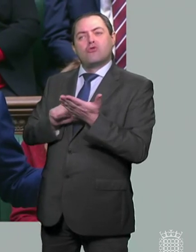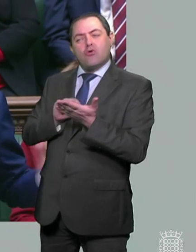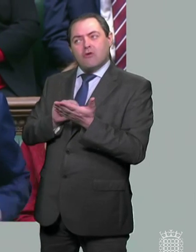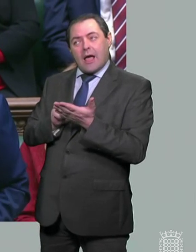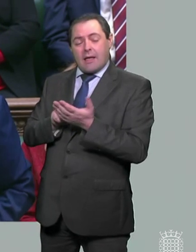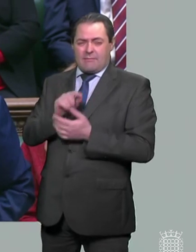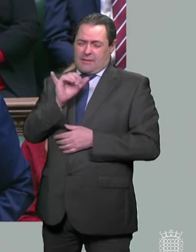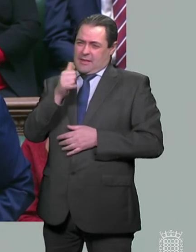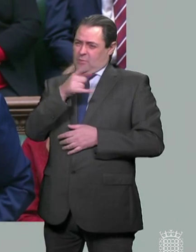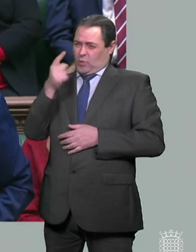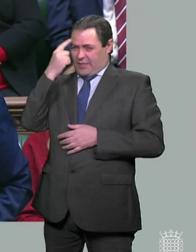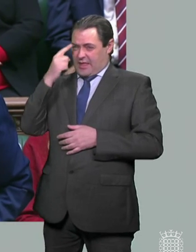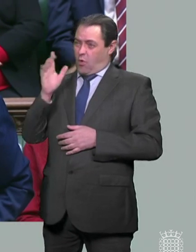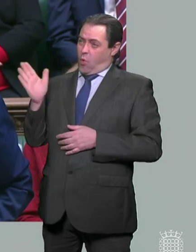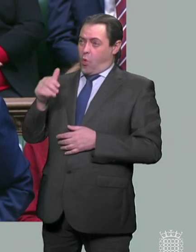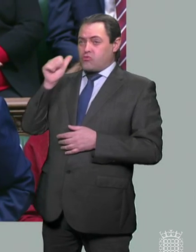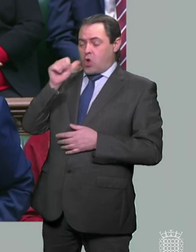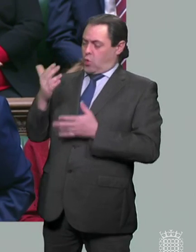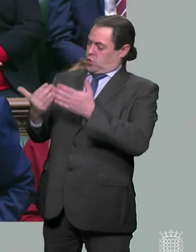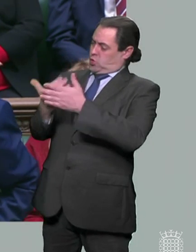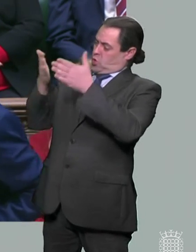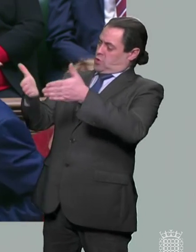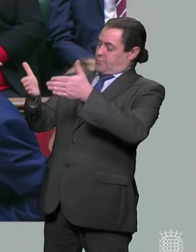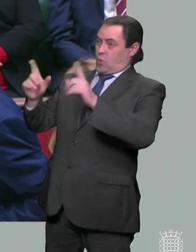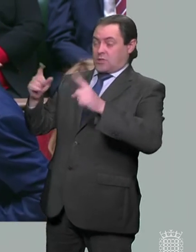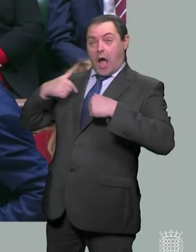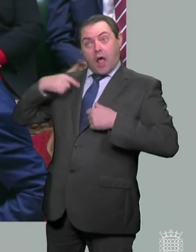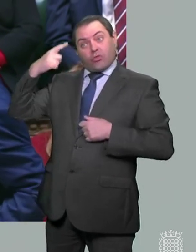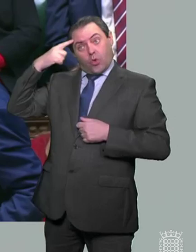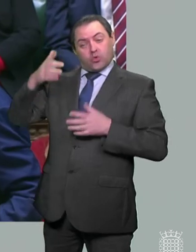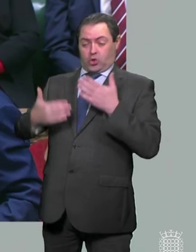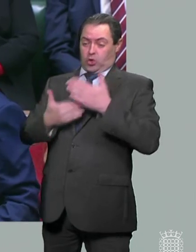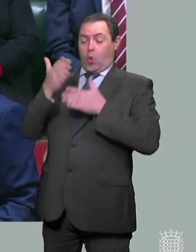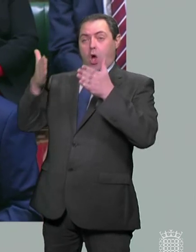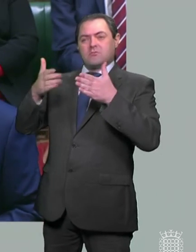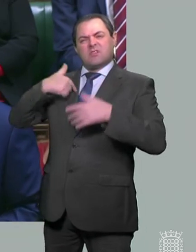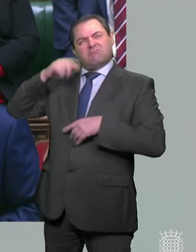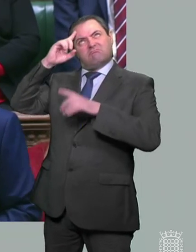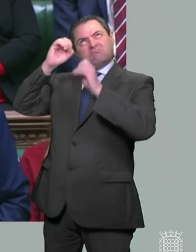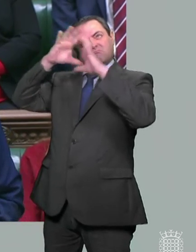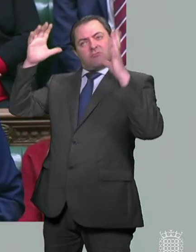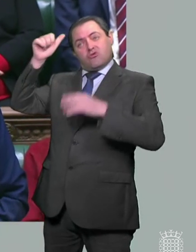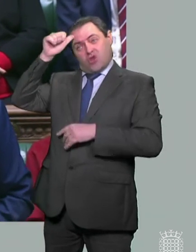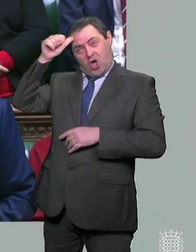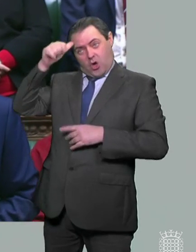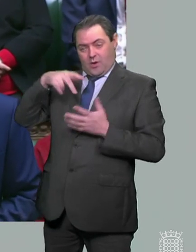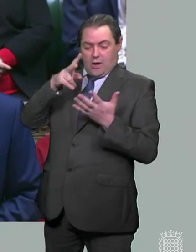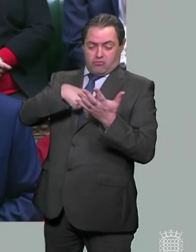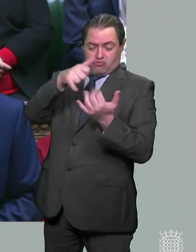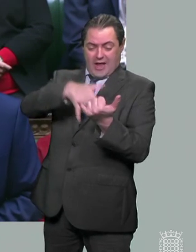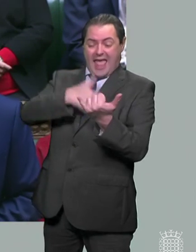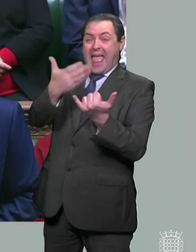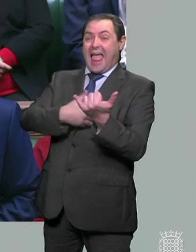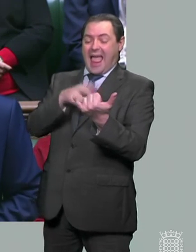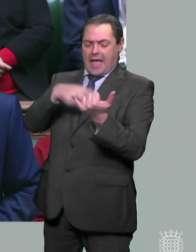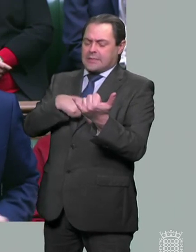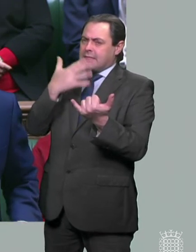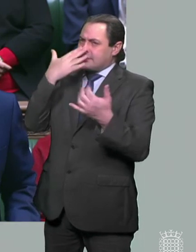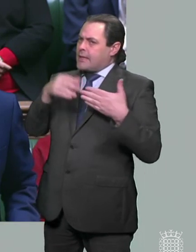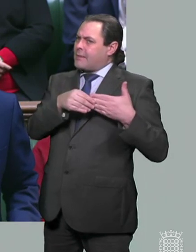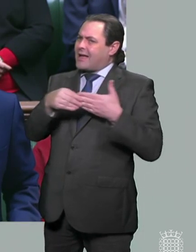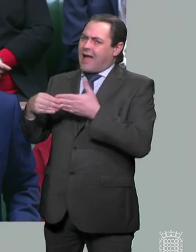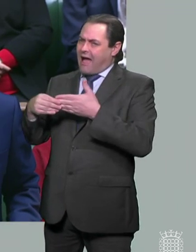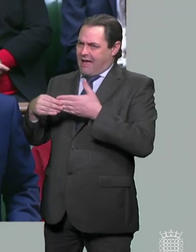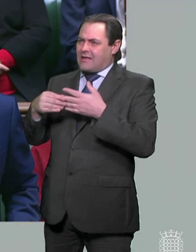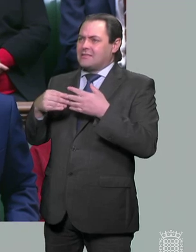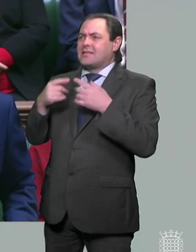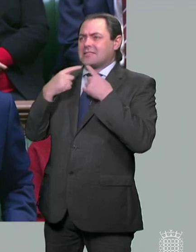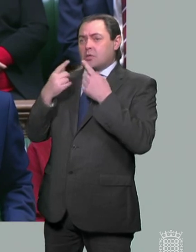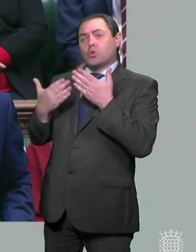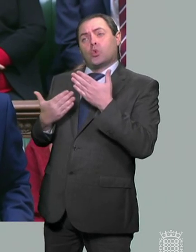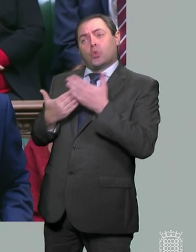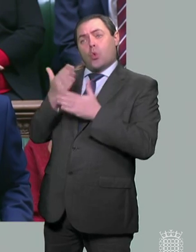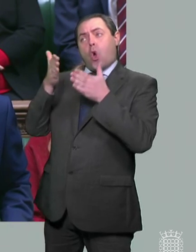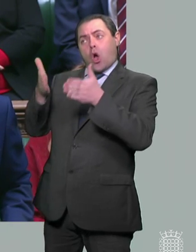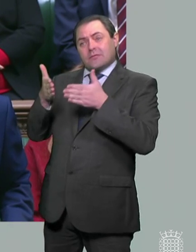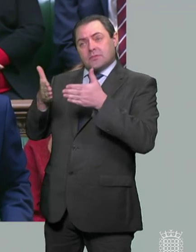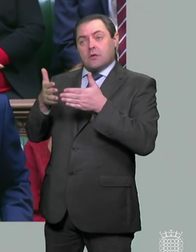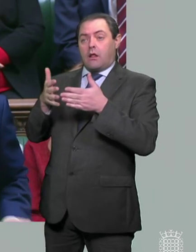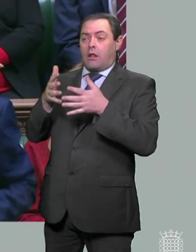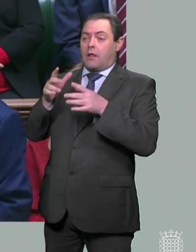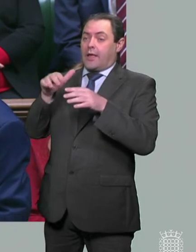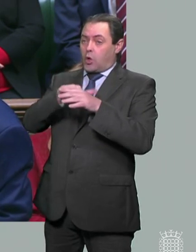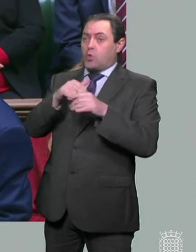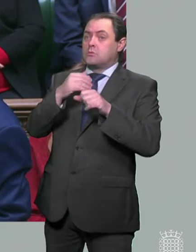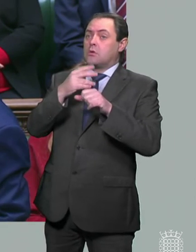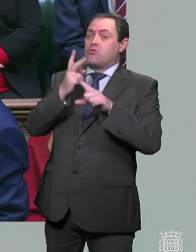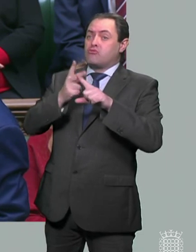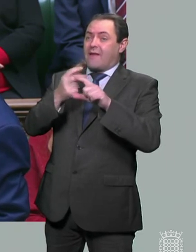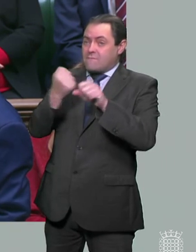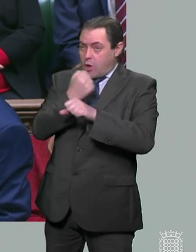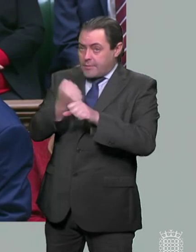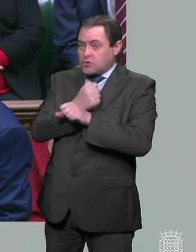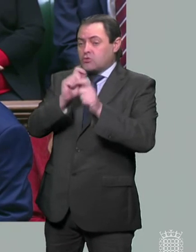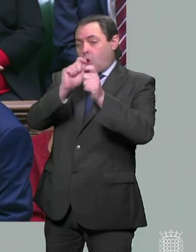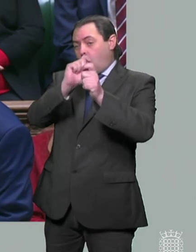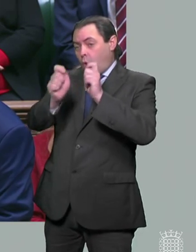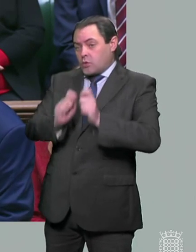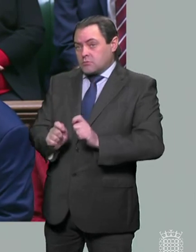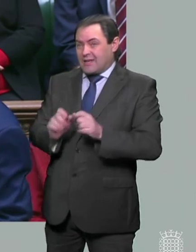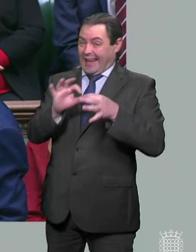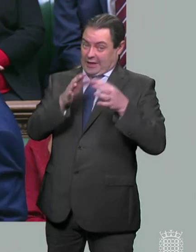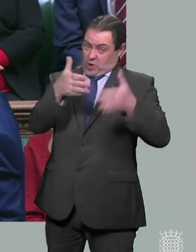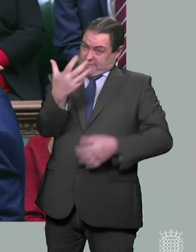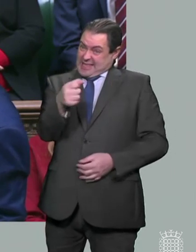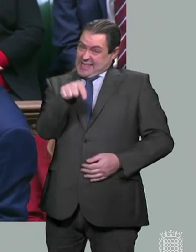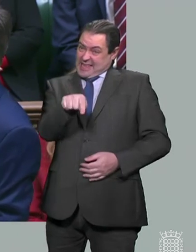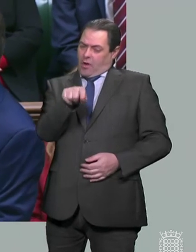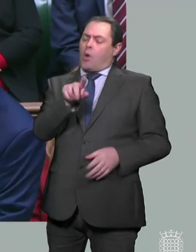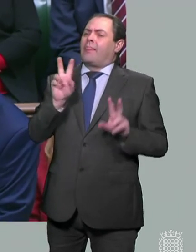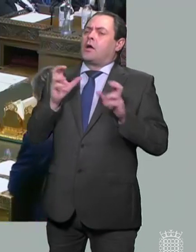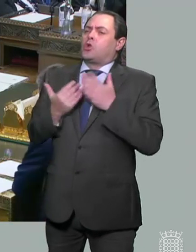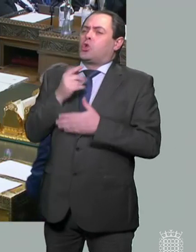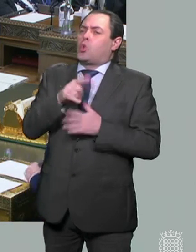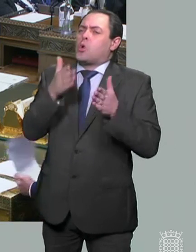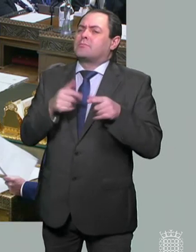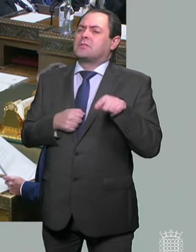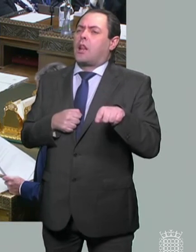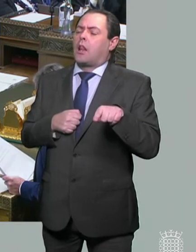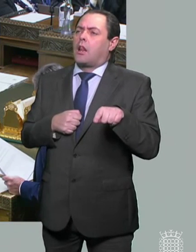You might think that everyone knows what a new hospital is. I certainly thought I knew what a new hospital was before I read this guide, but it instructs everyone to describe refurbishments and alterations in existing hospitals as new hospitals.